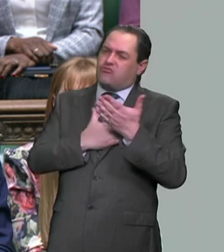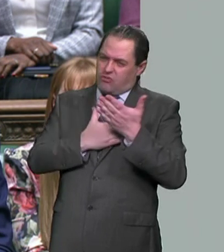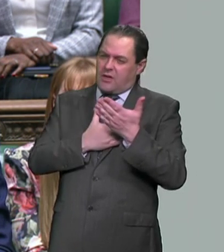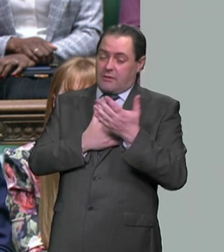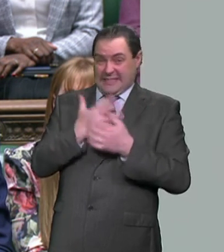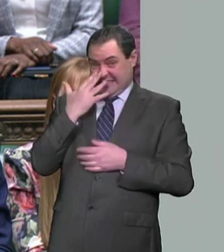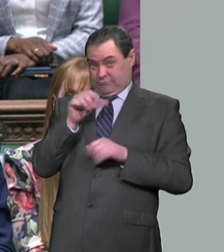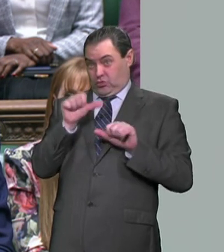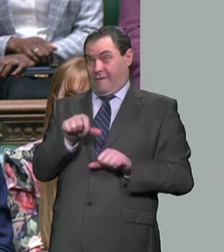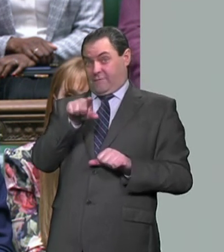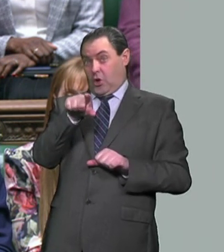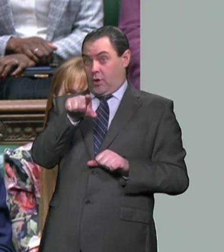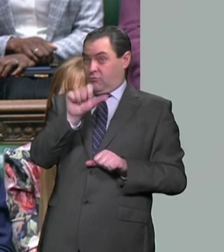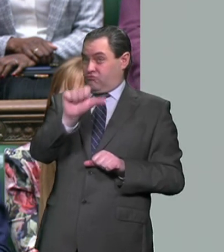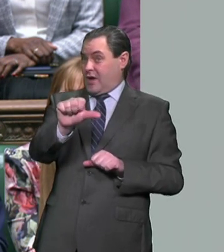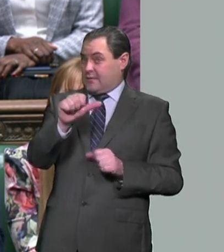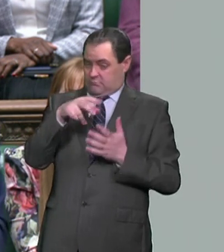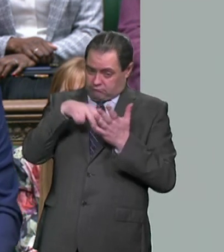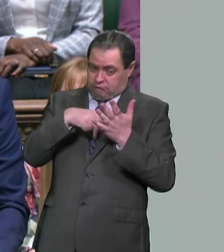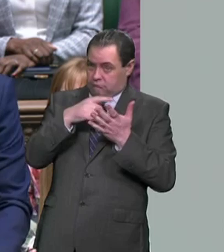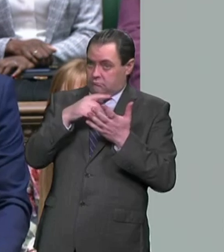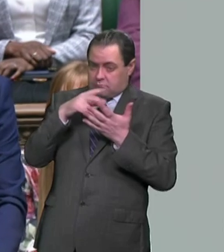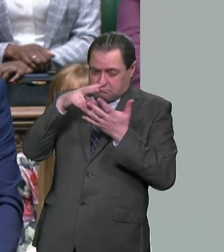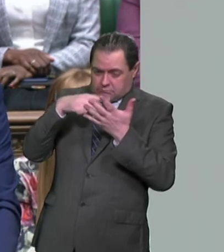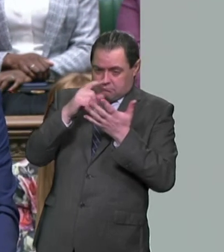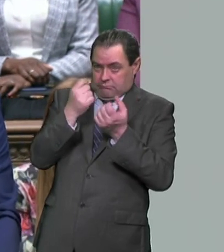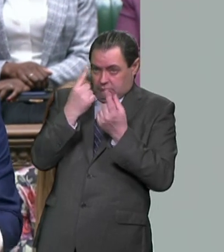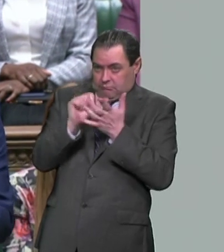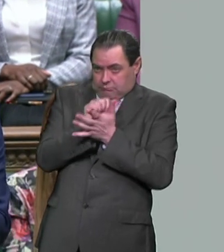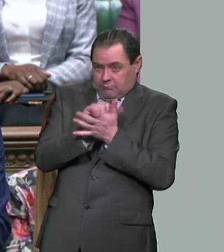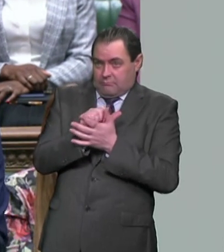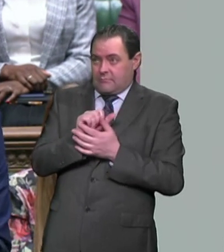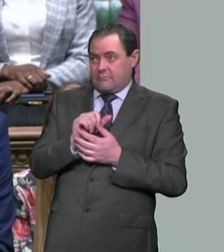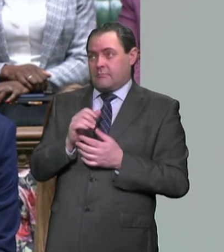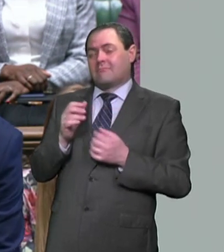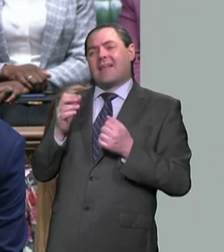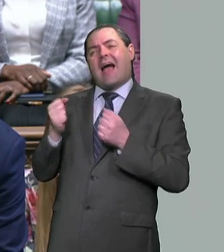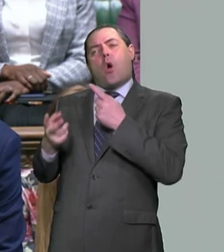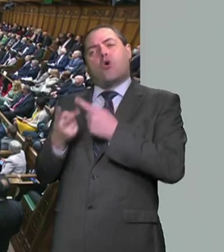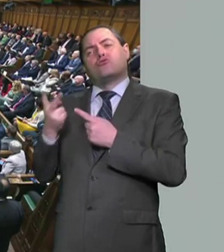He has just confirmed my worst fears. There is an alternative—